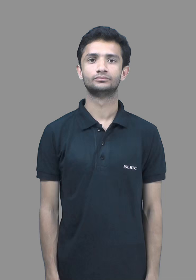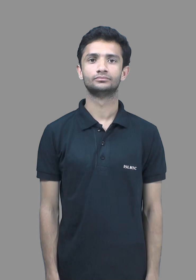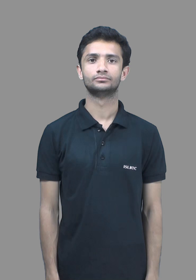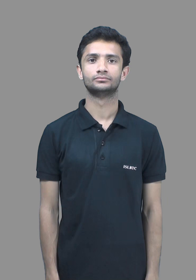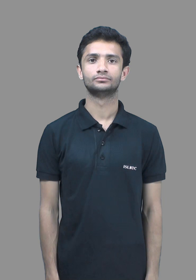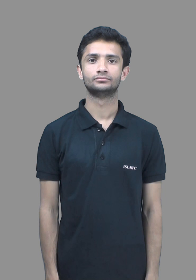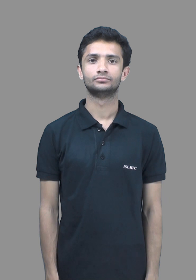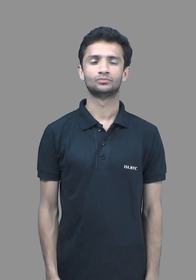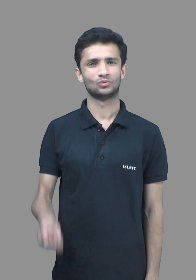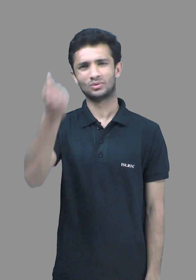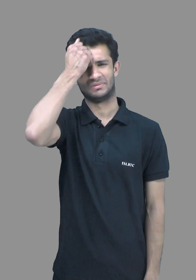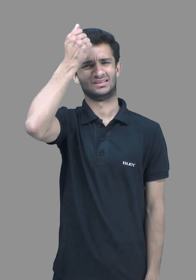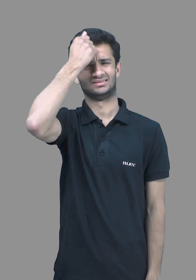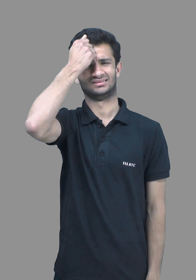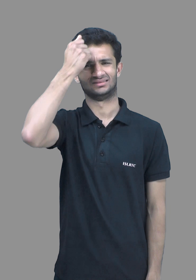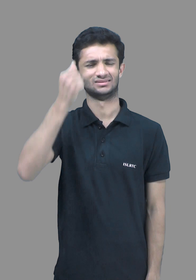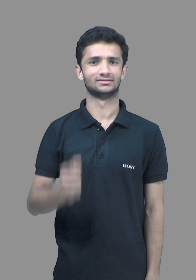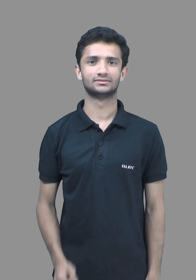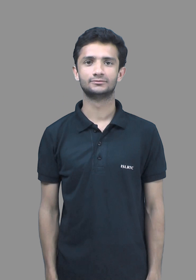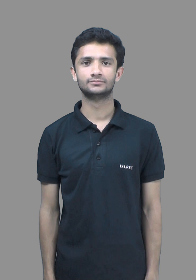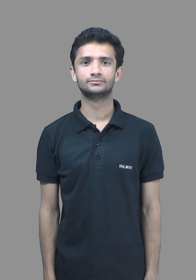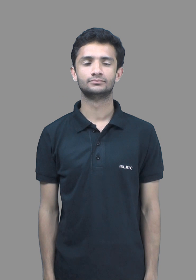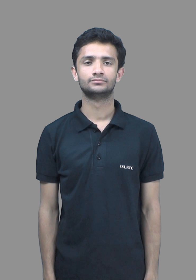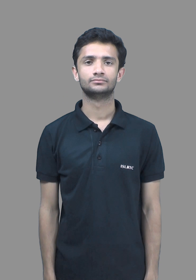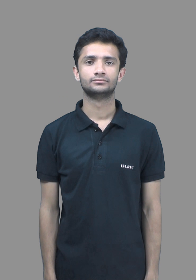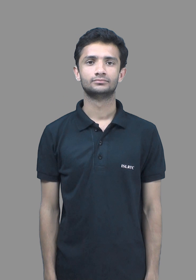Dull Unintelligent Dim Stupid